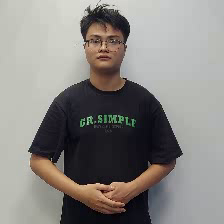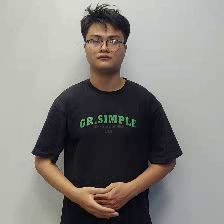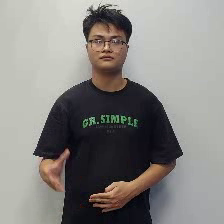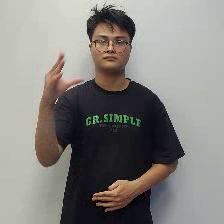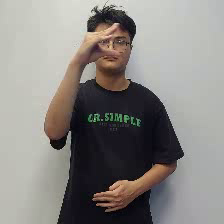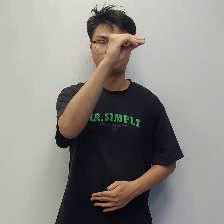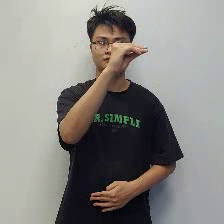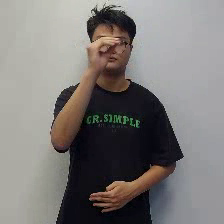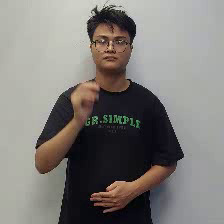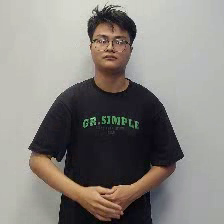Tối